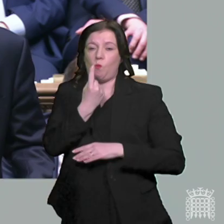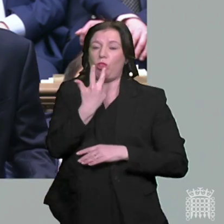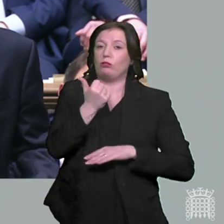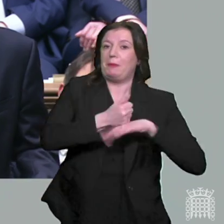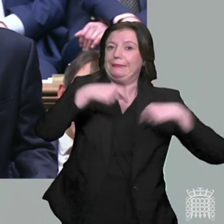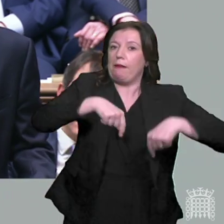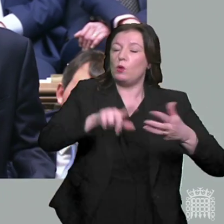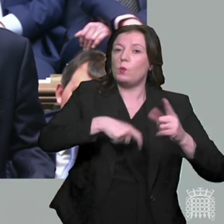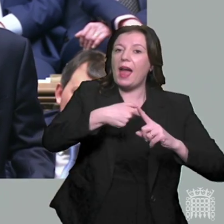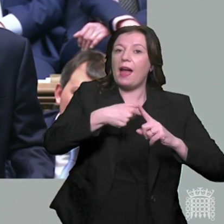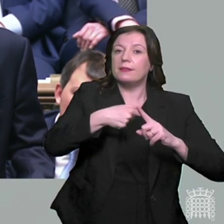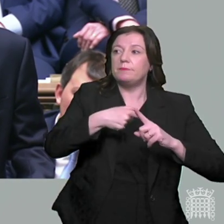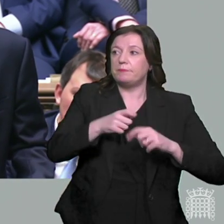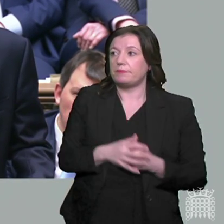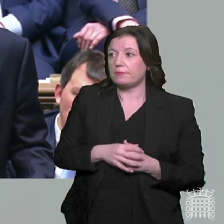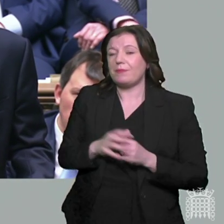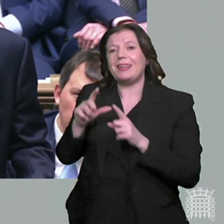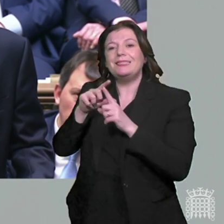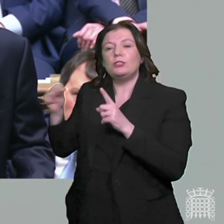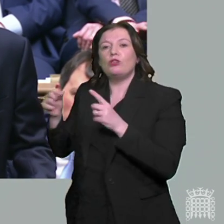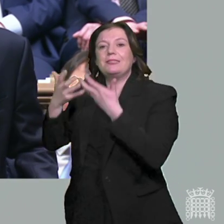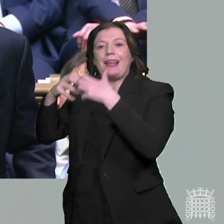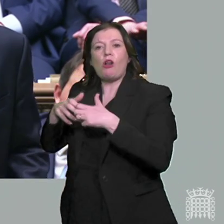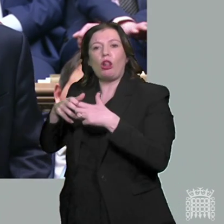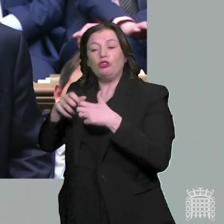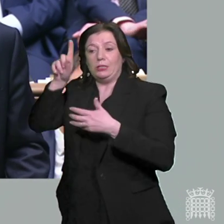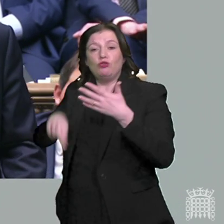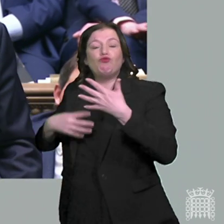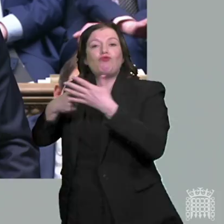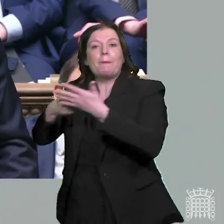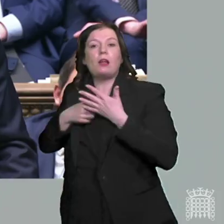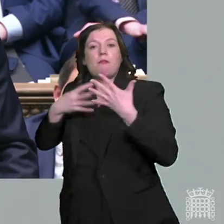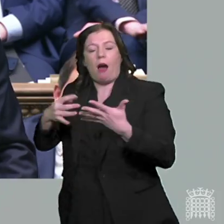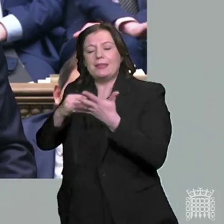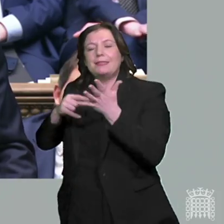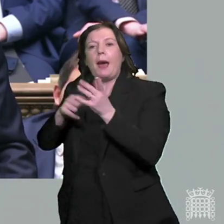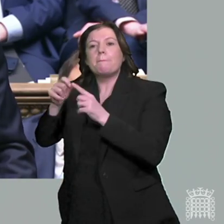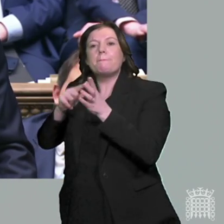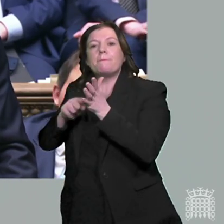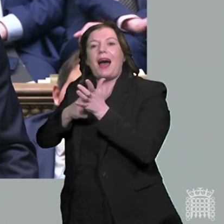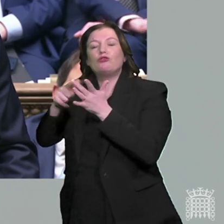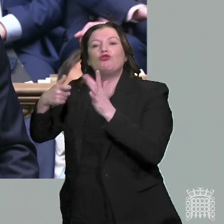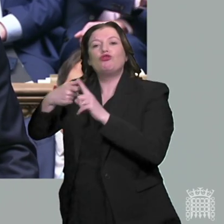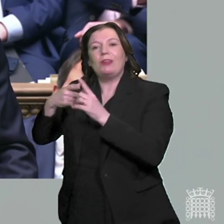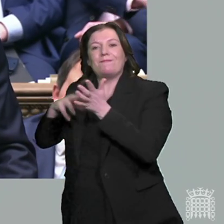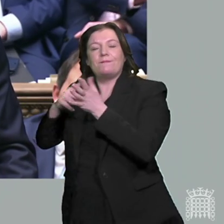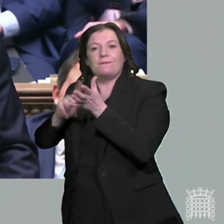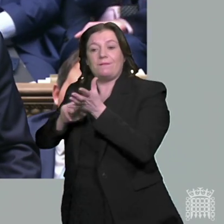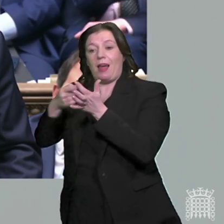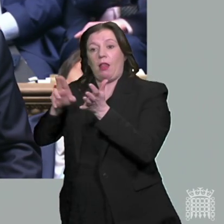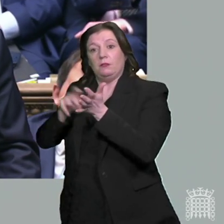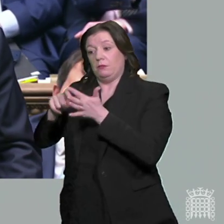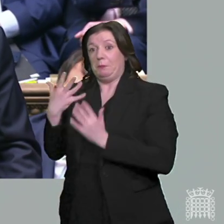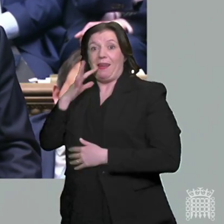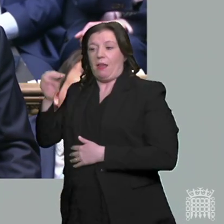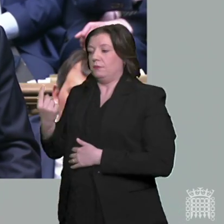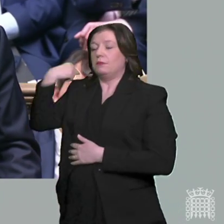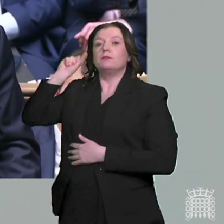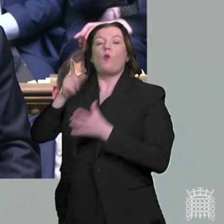I am accepting all nine of the digital technology recommendations made by Sir Patrick Vallance in the review that I asked him to do in the autumn statement.